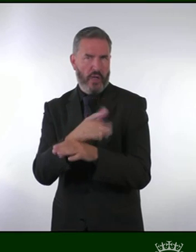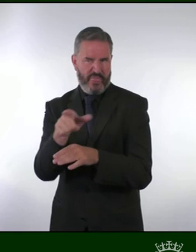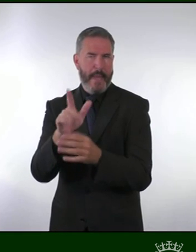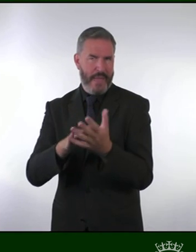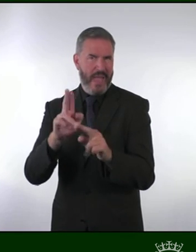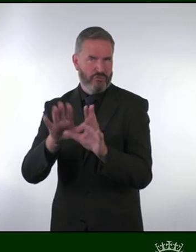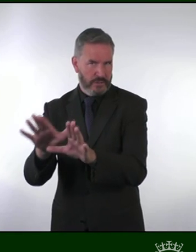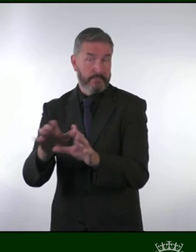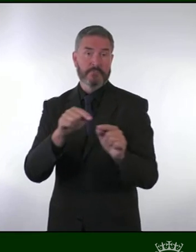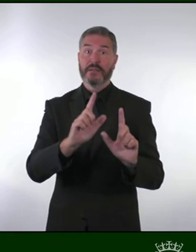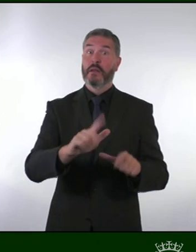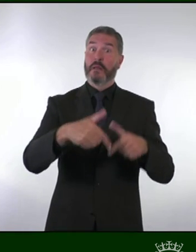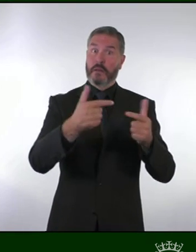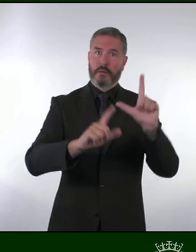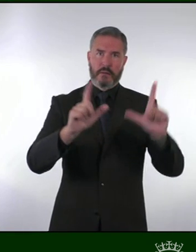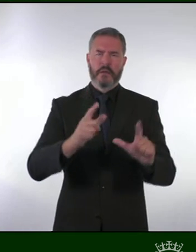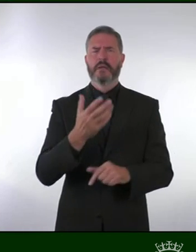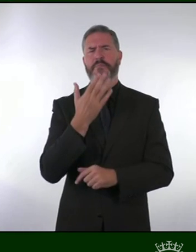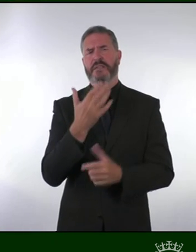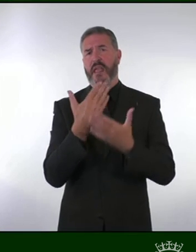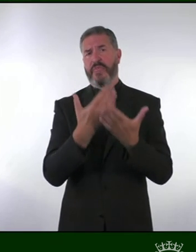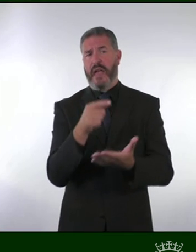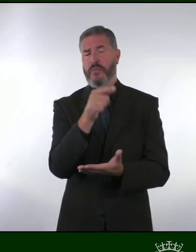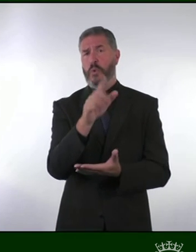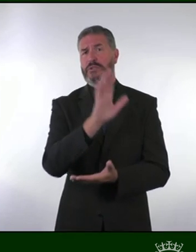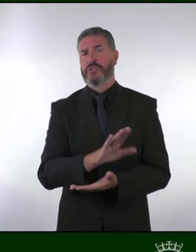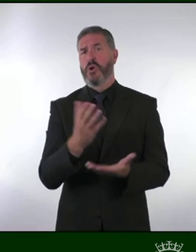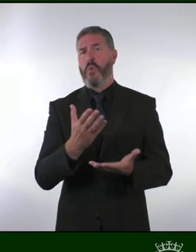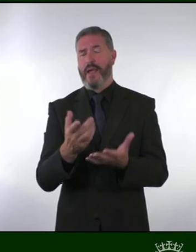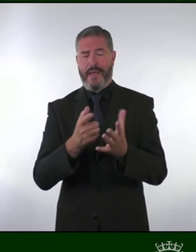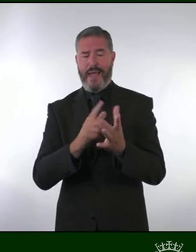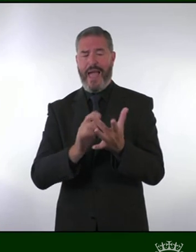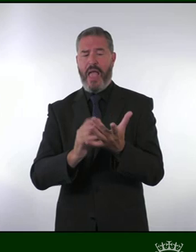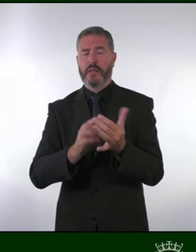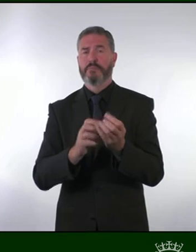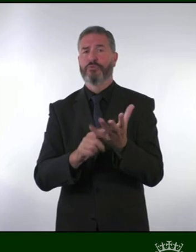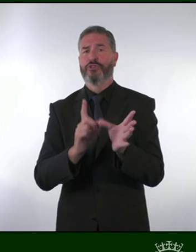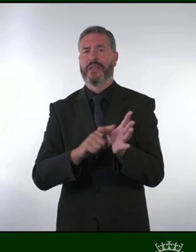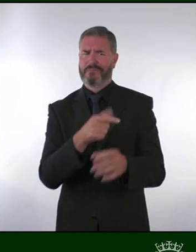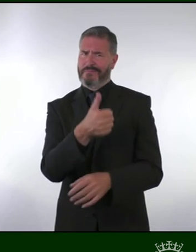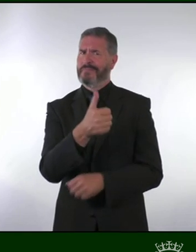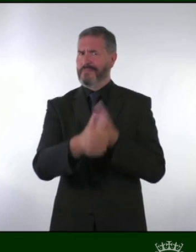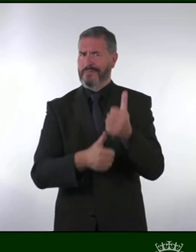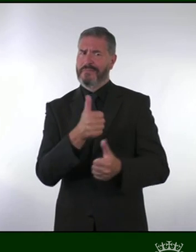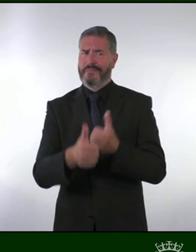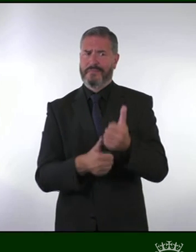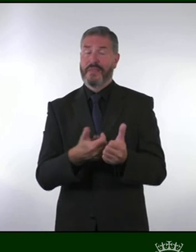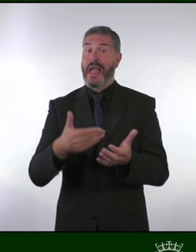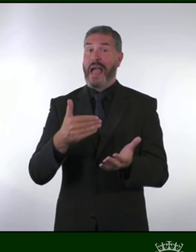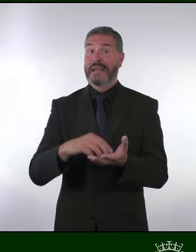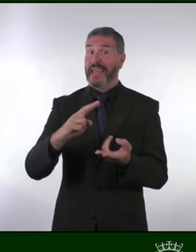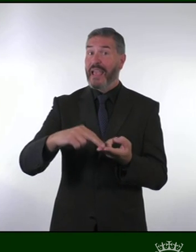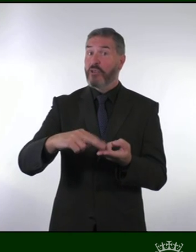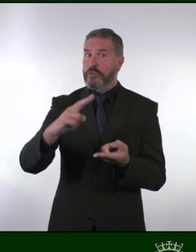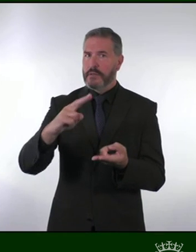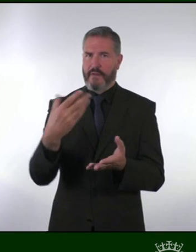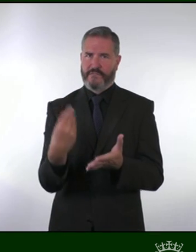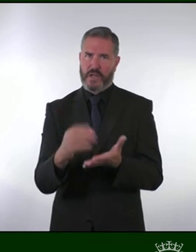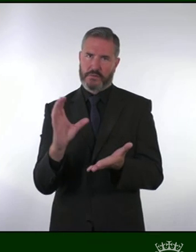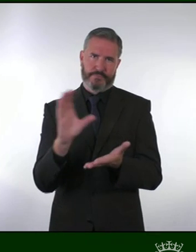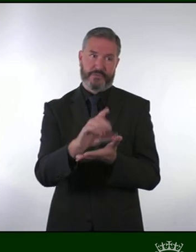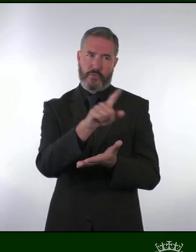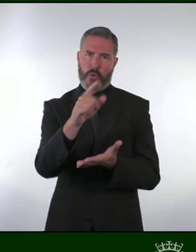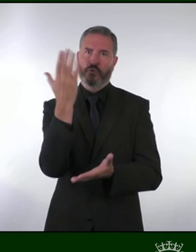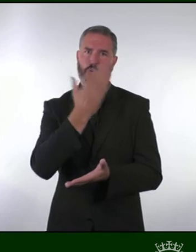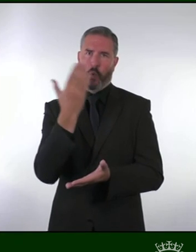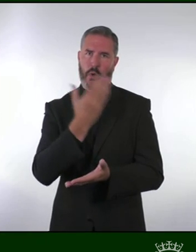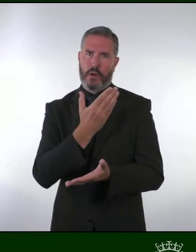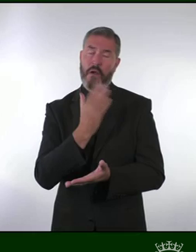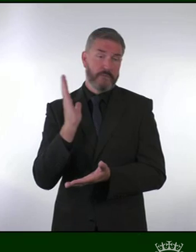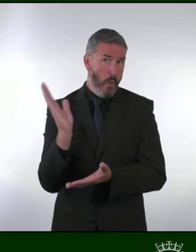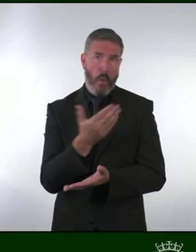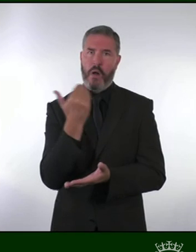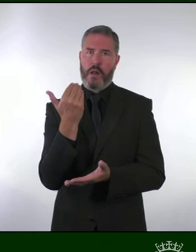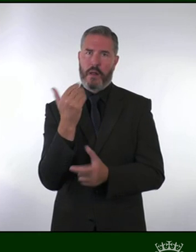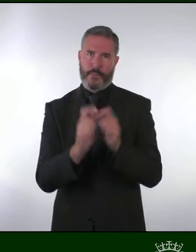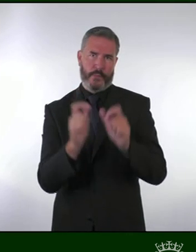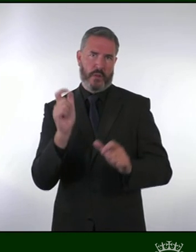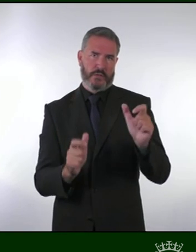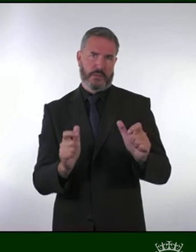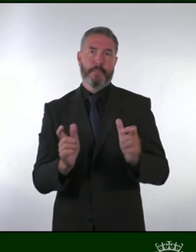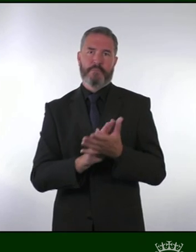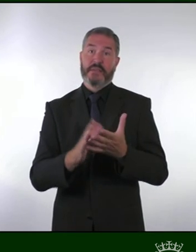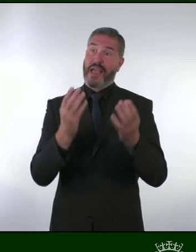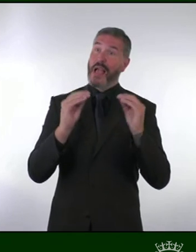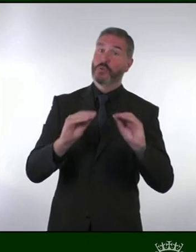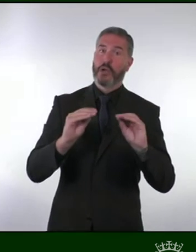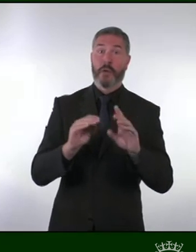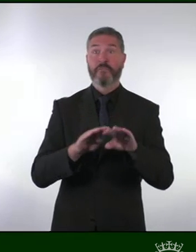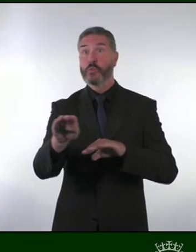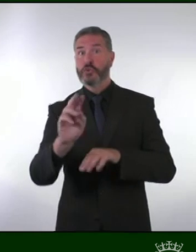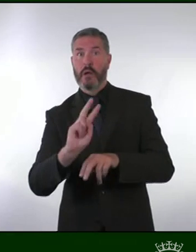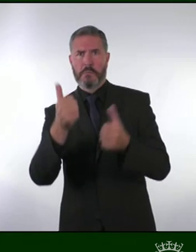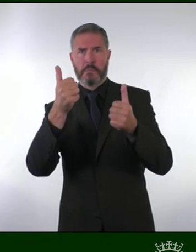Will my right honourable Friend join me in thanking the teachers of the Aylesbury constituency, and does he agree that it is right to have increased funding for schools, providing more money for all pupils and giving them the best prospects for their future?